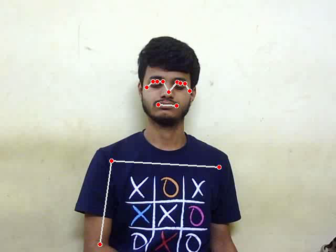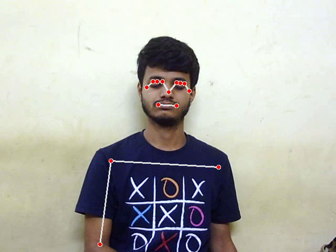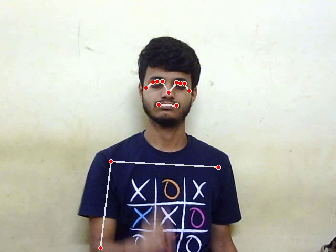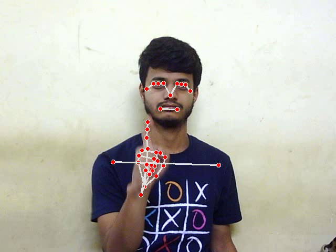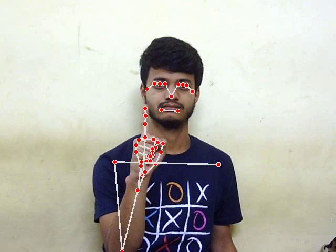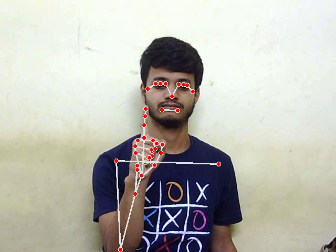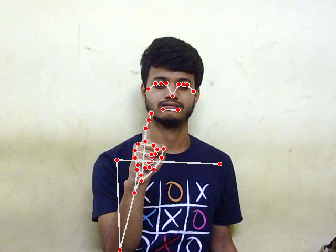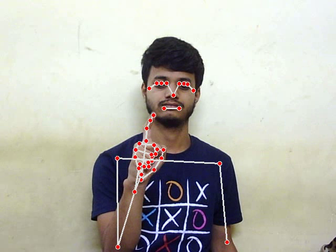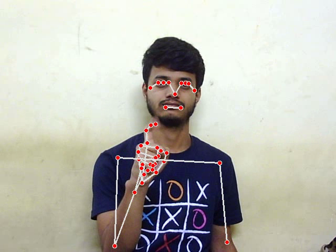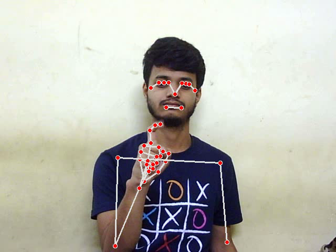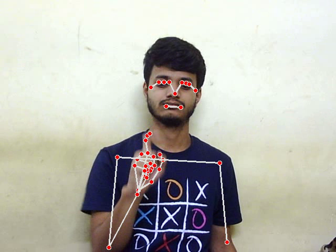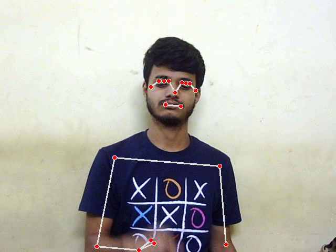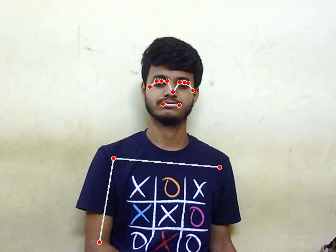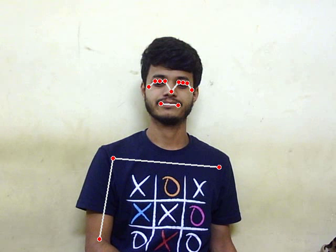question